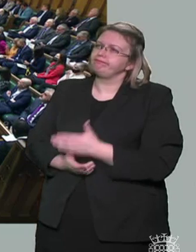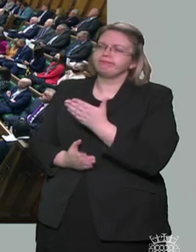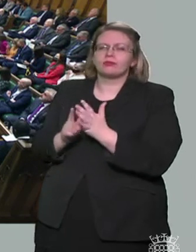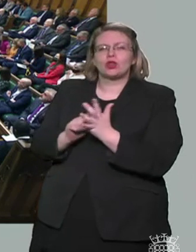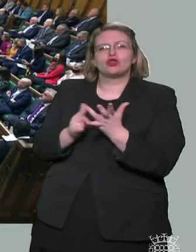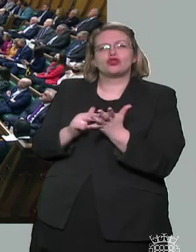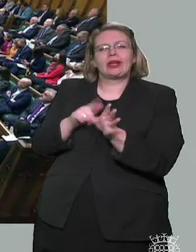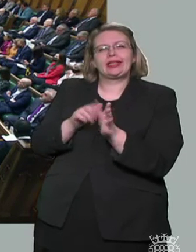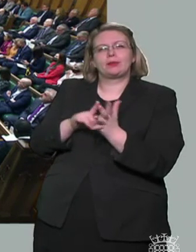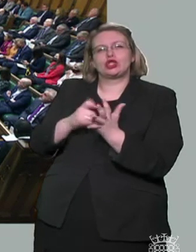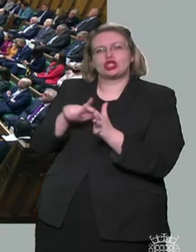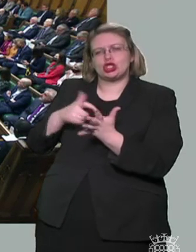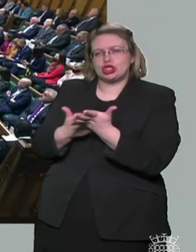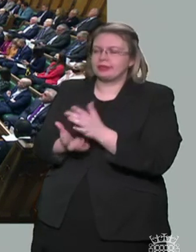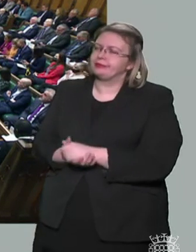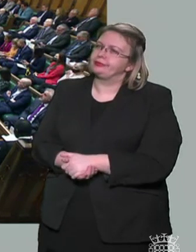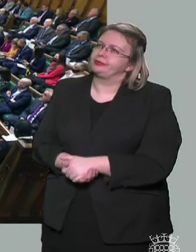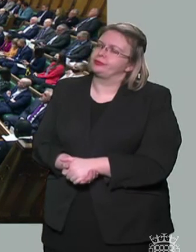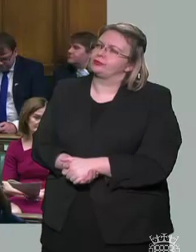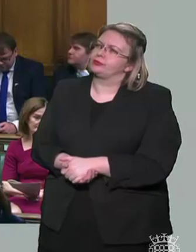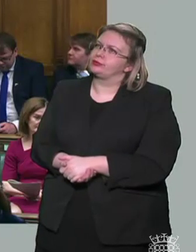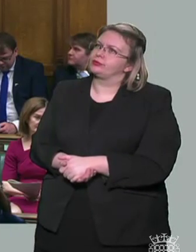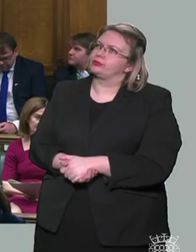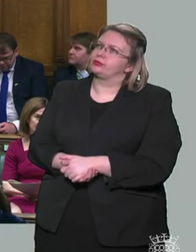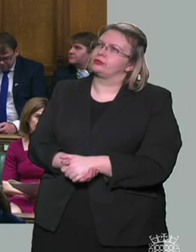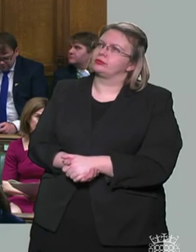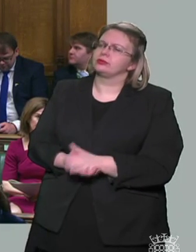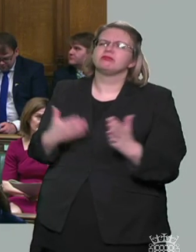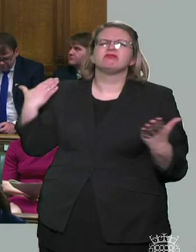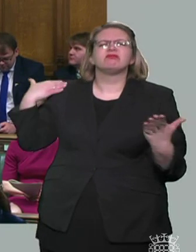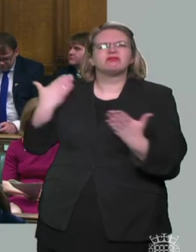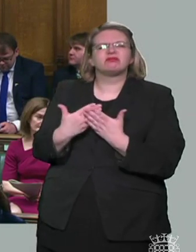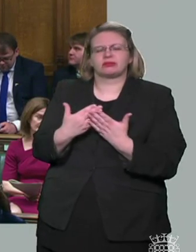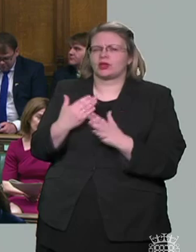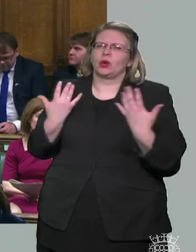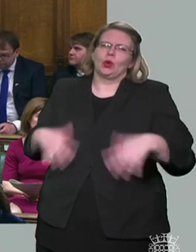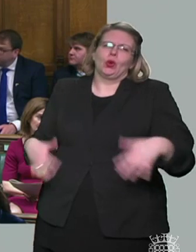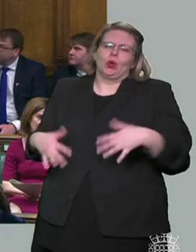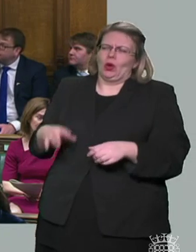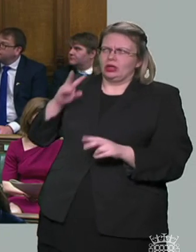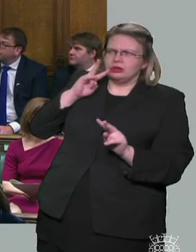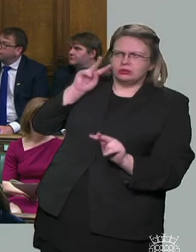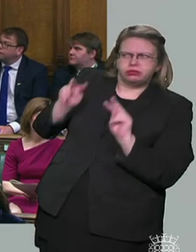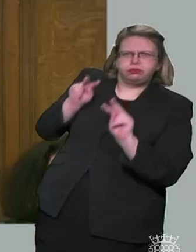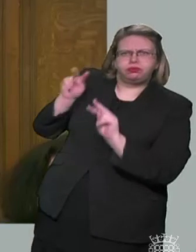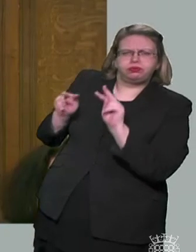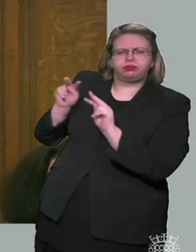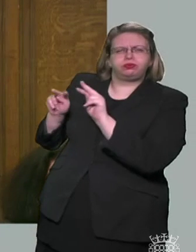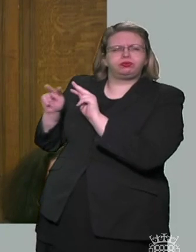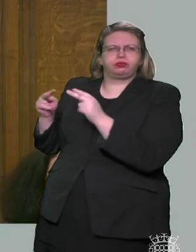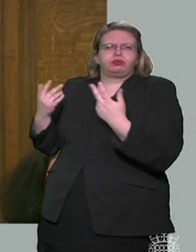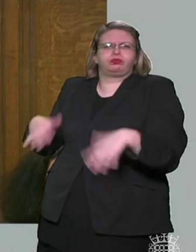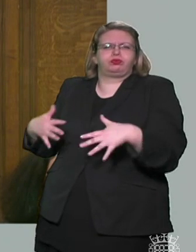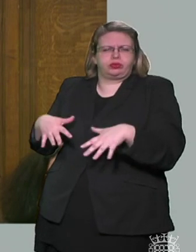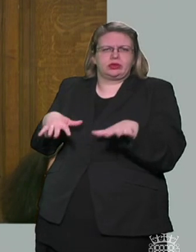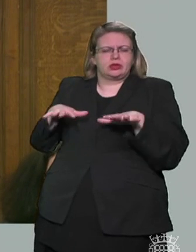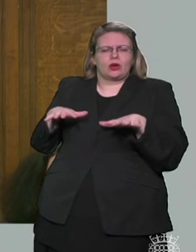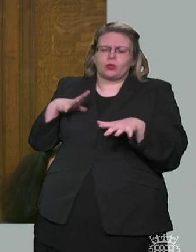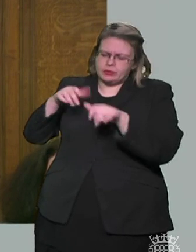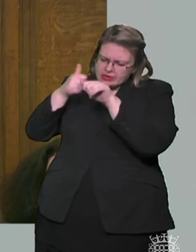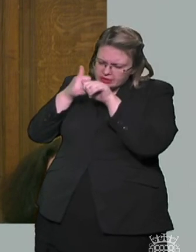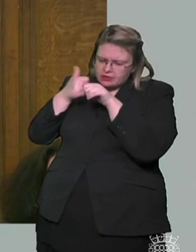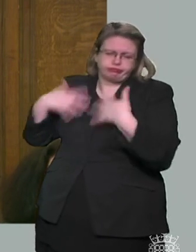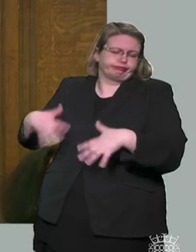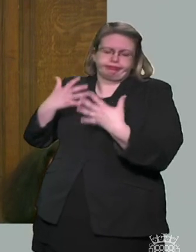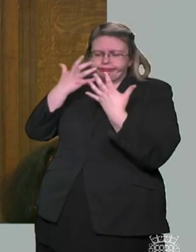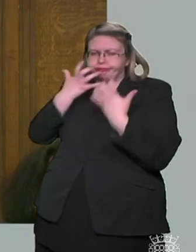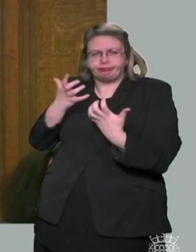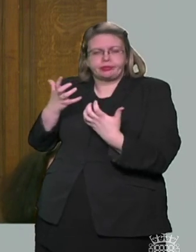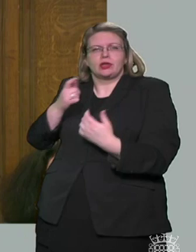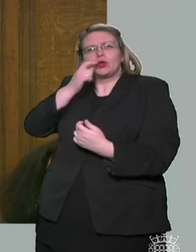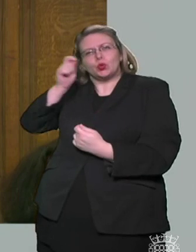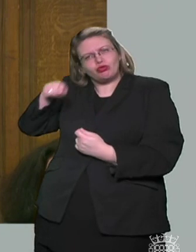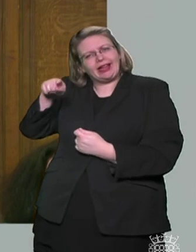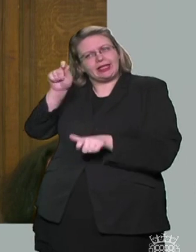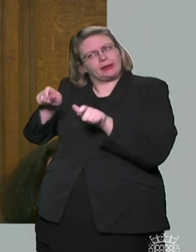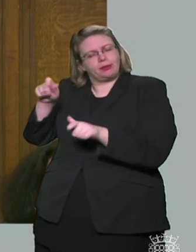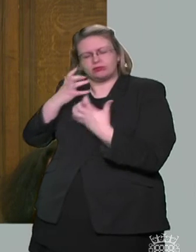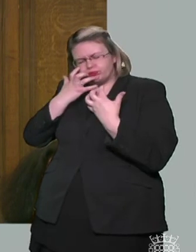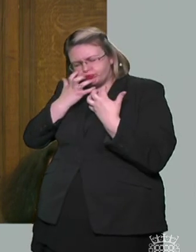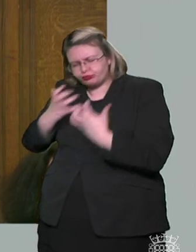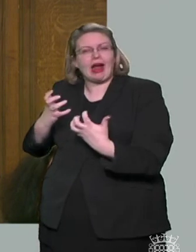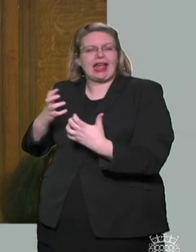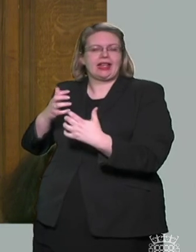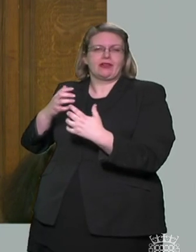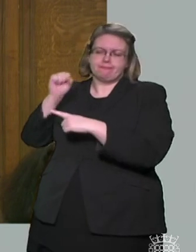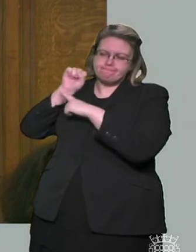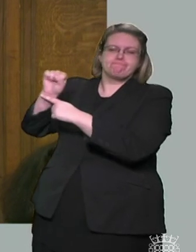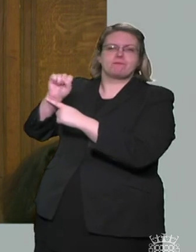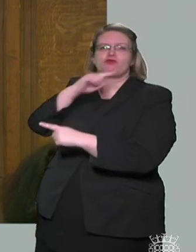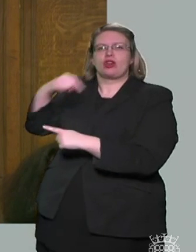I do not think anyone involved in partnering operations over the past 10 or 20 years could fail to be humbled by the extraordinary courage and commitment of the Ukrainian people in defending their country, aided and abetted by the lethal aid from this country.